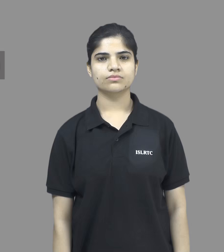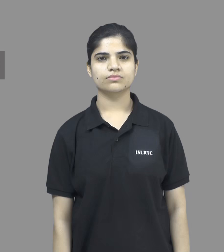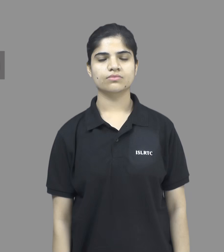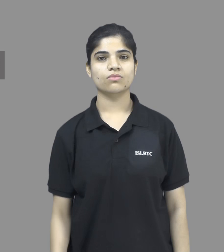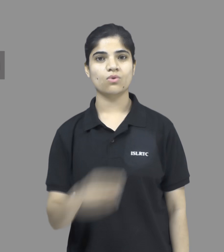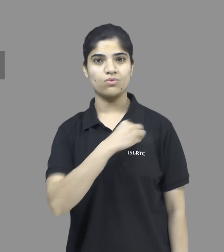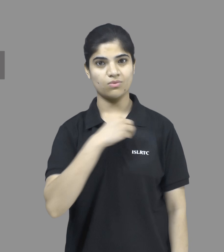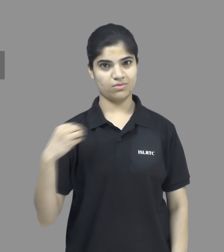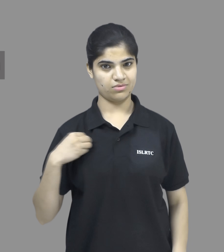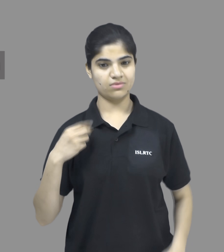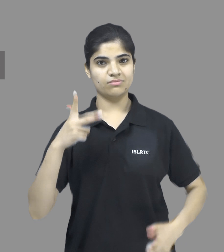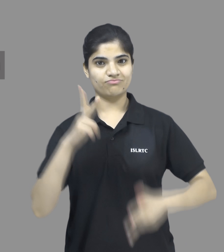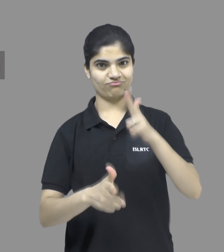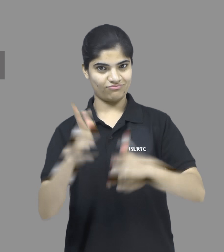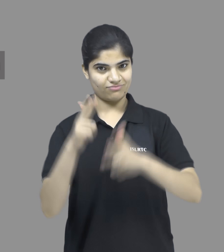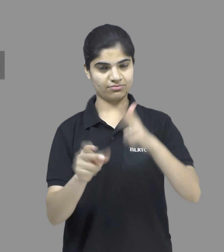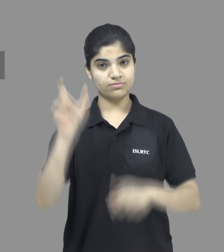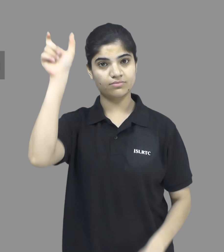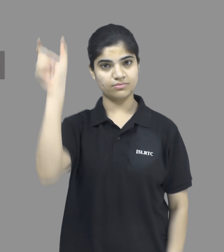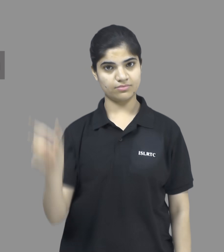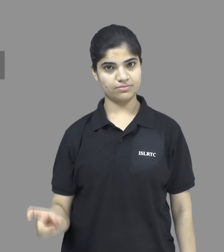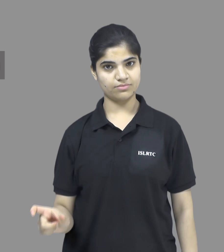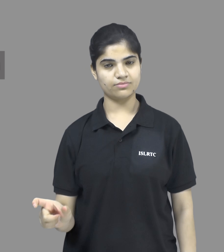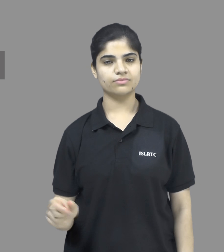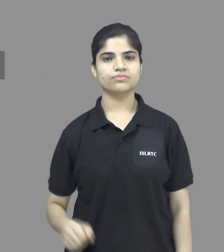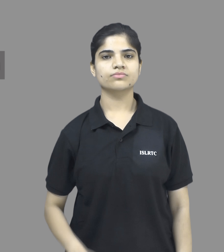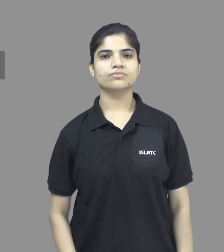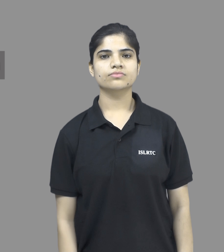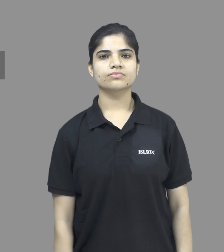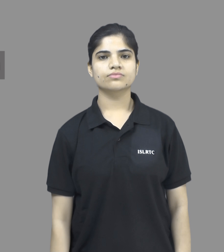Surgeon